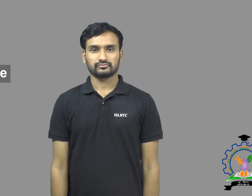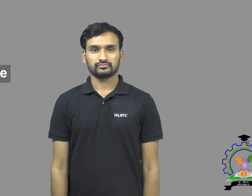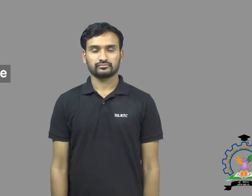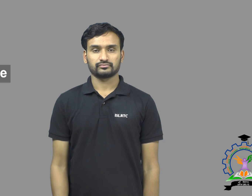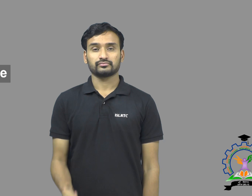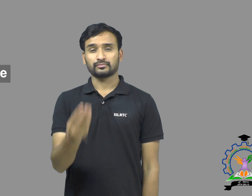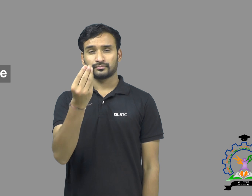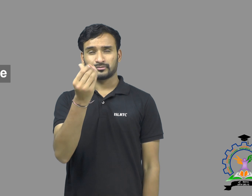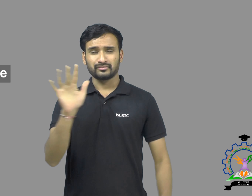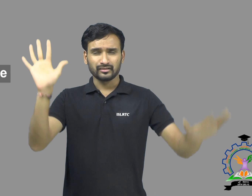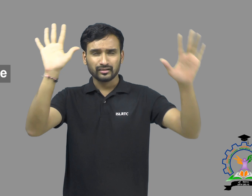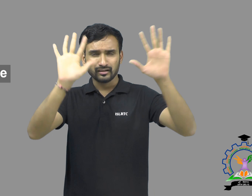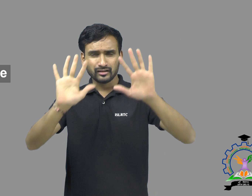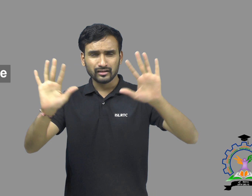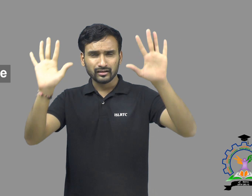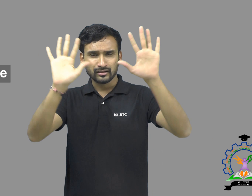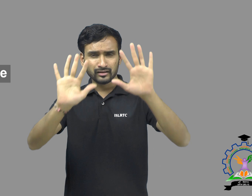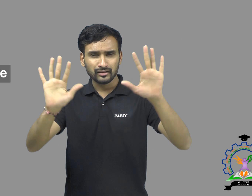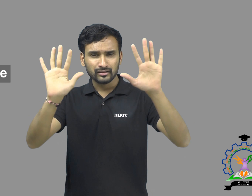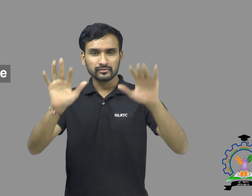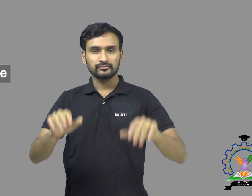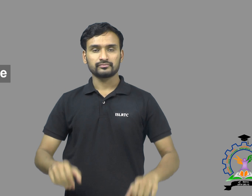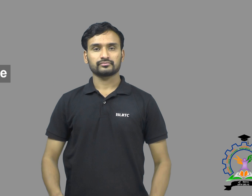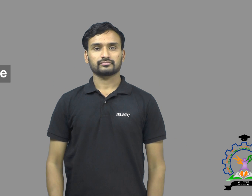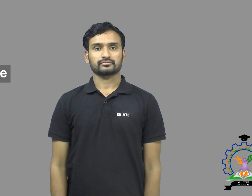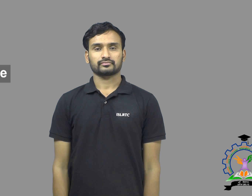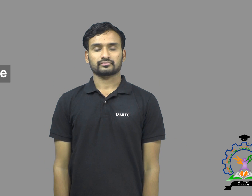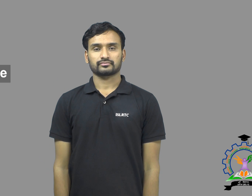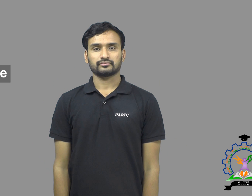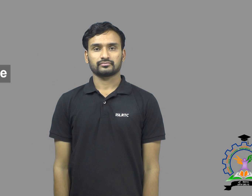Haze